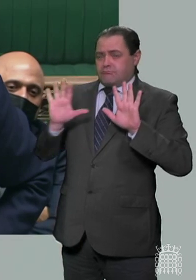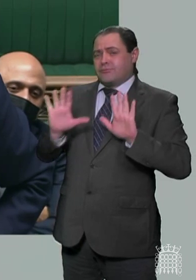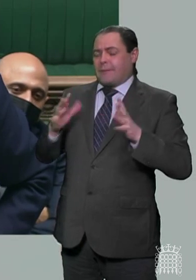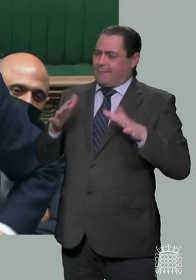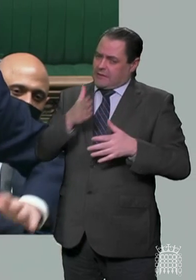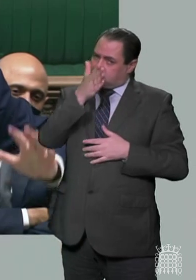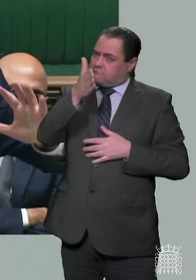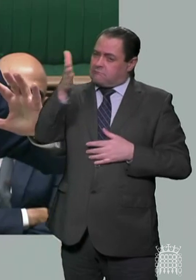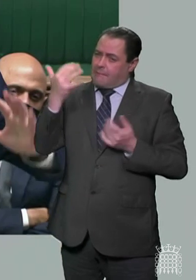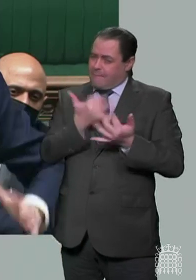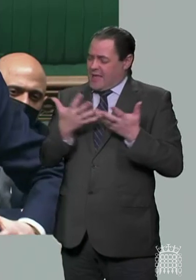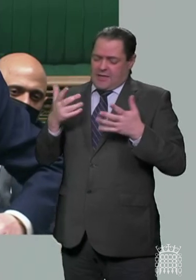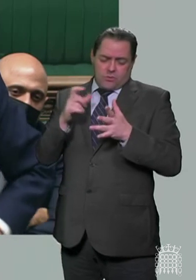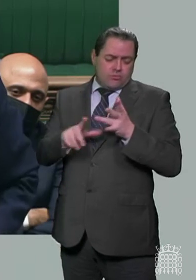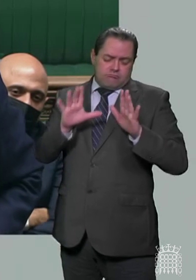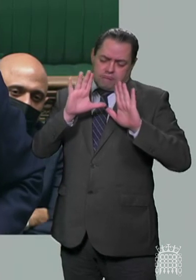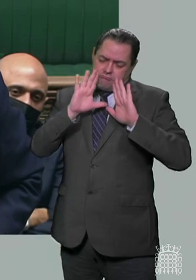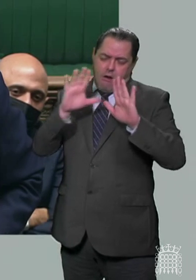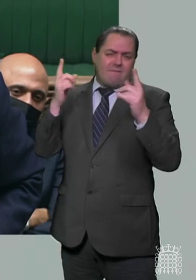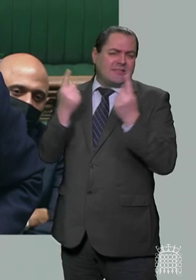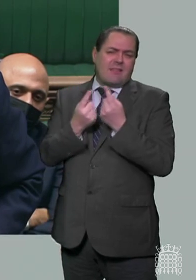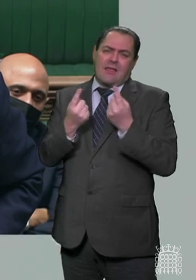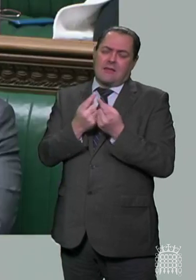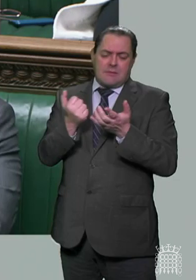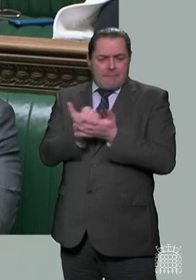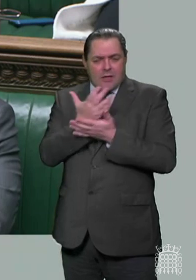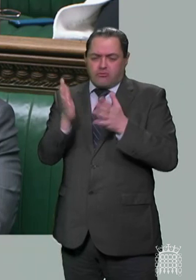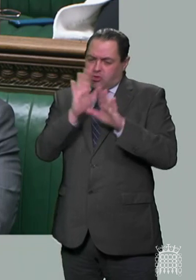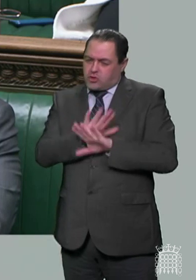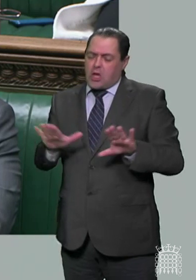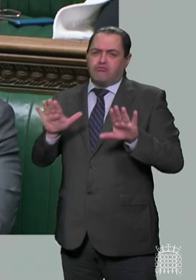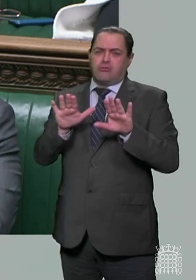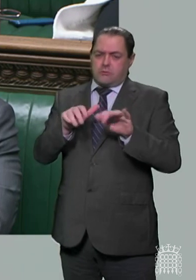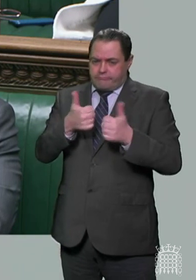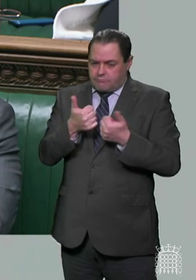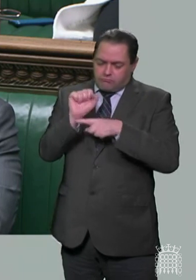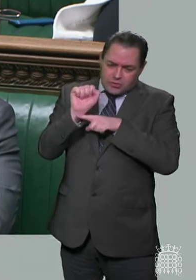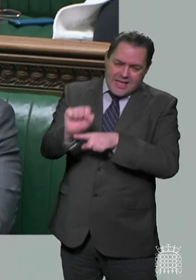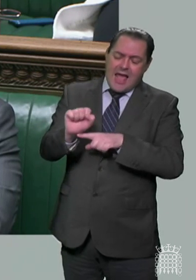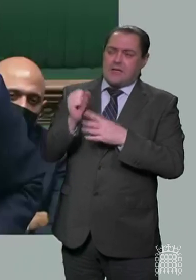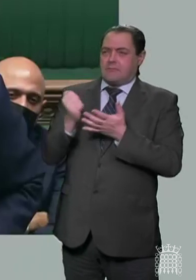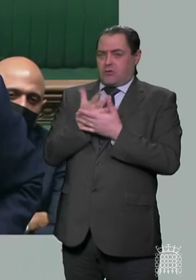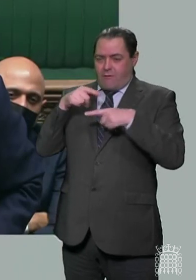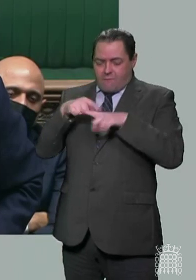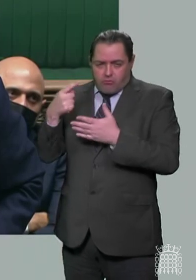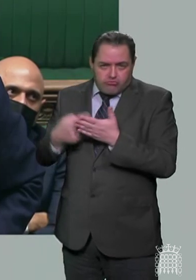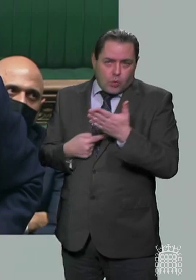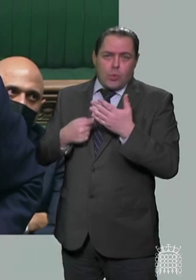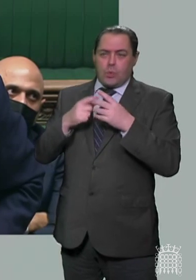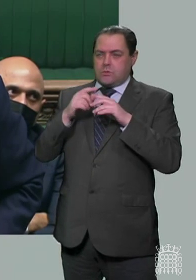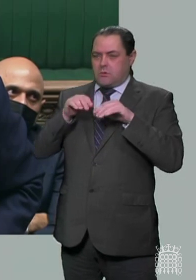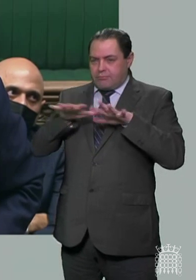I have been to many of them and they have done incredible things to make their schools covid-compliant and protect against infection.